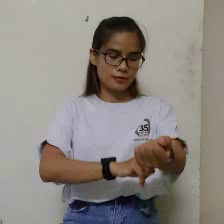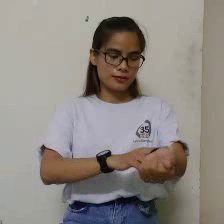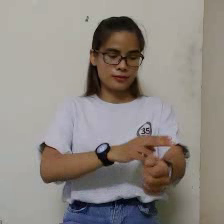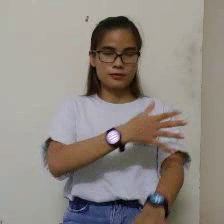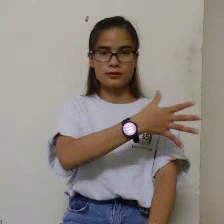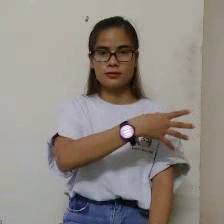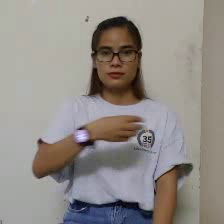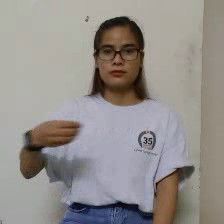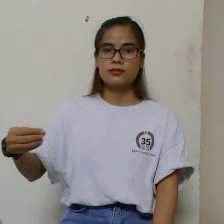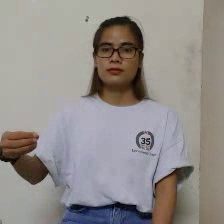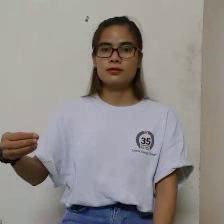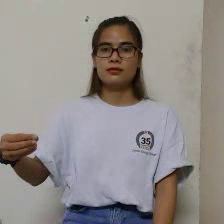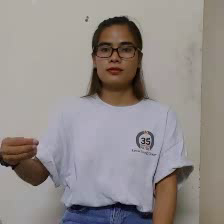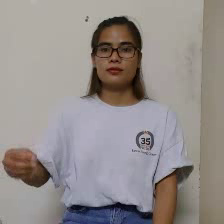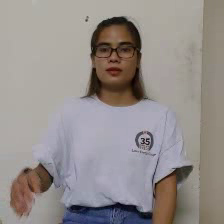Lây bệnh